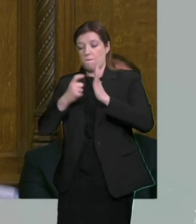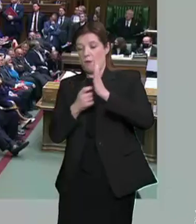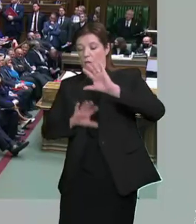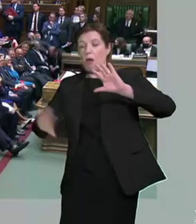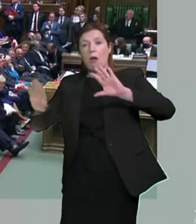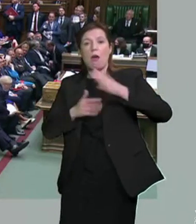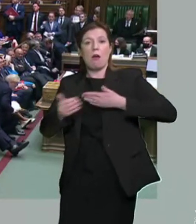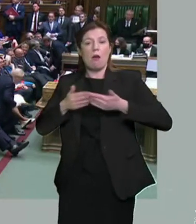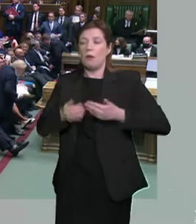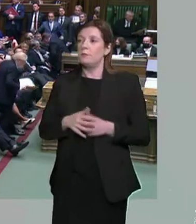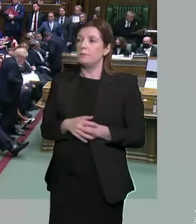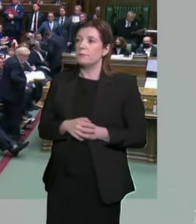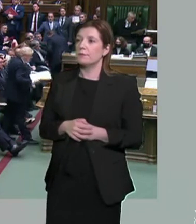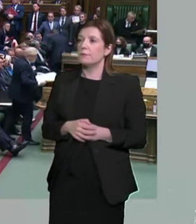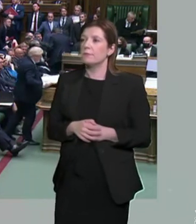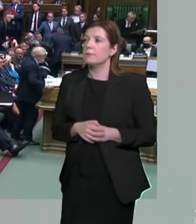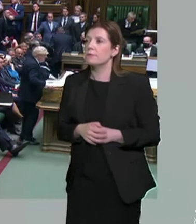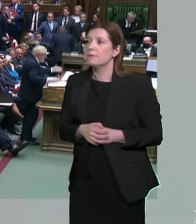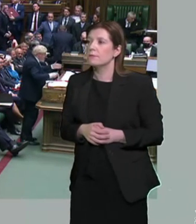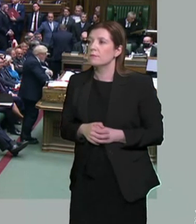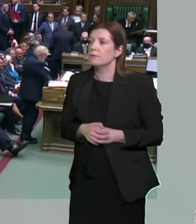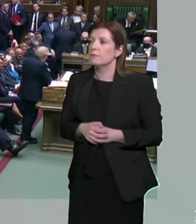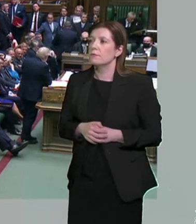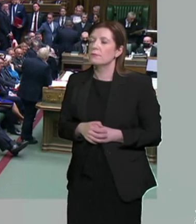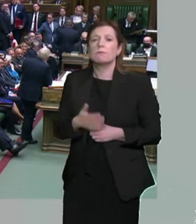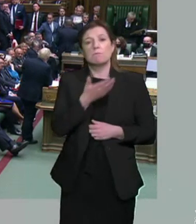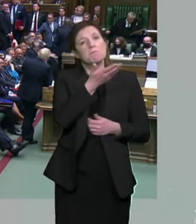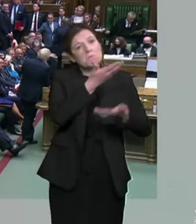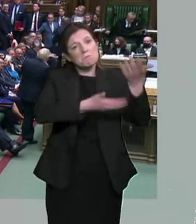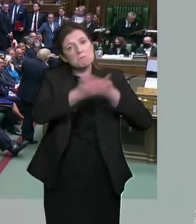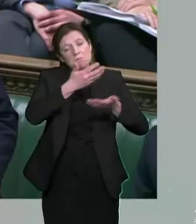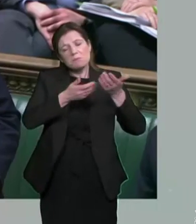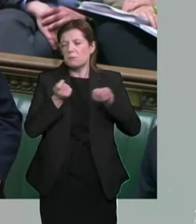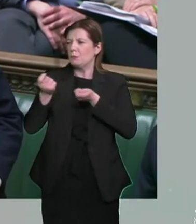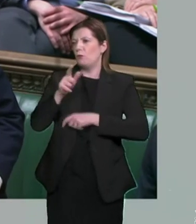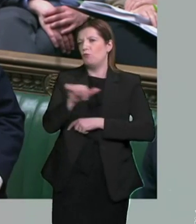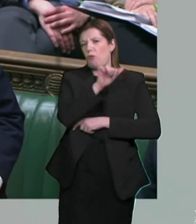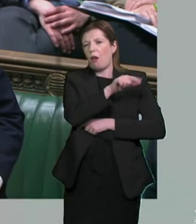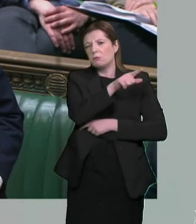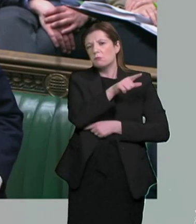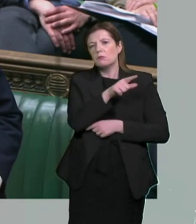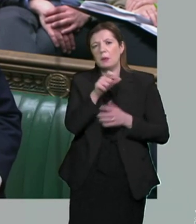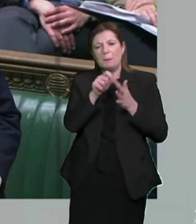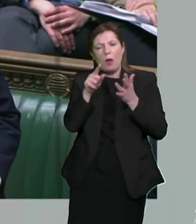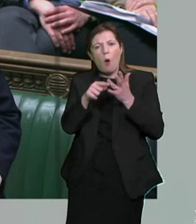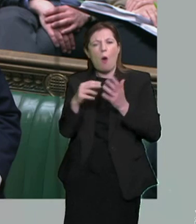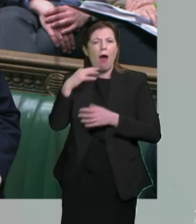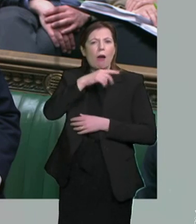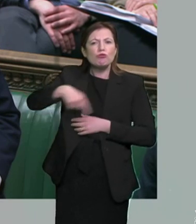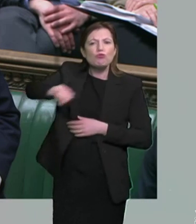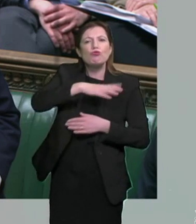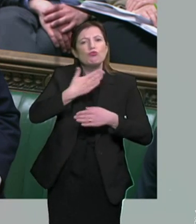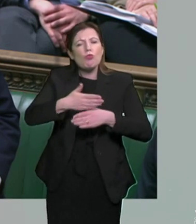My honourable Friend is right in what she says about P&O and about the 800 workers.